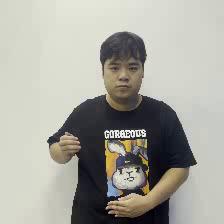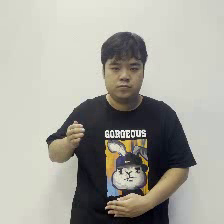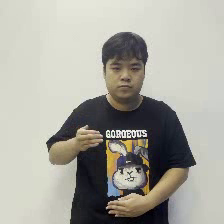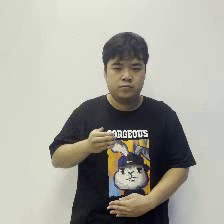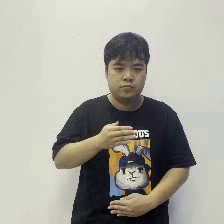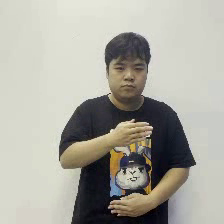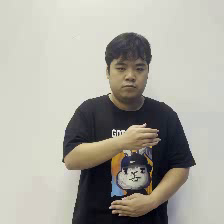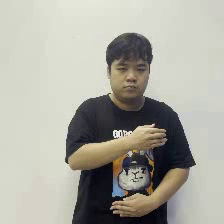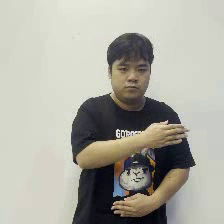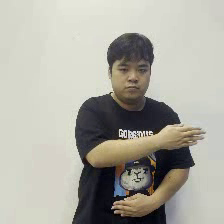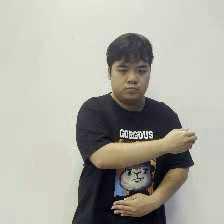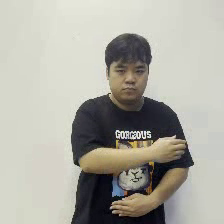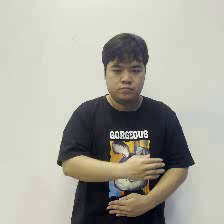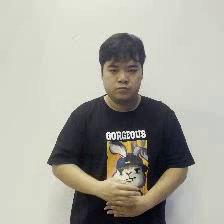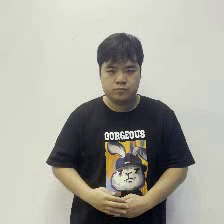Cá